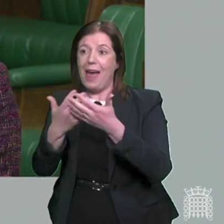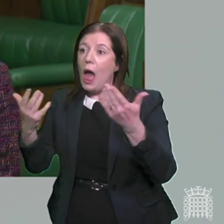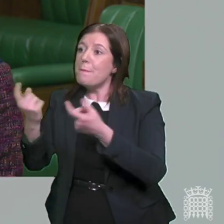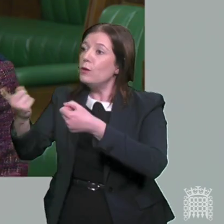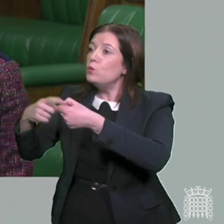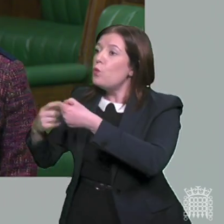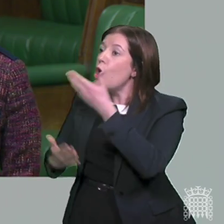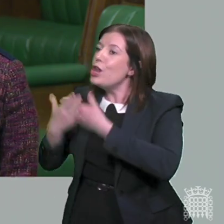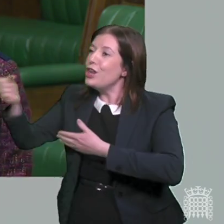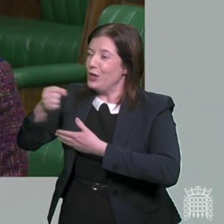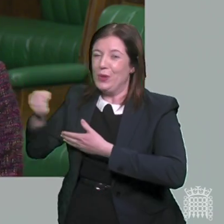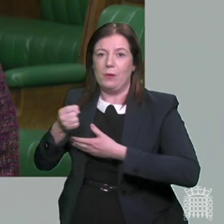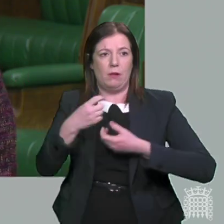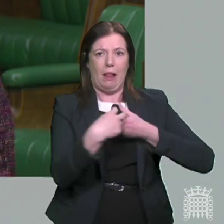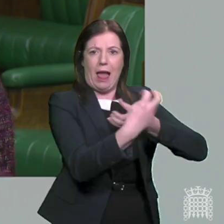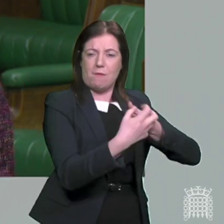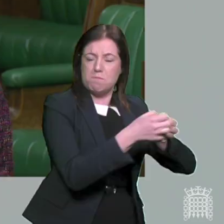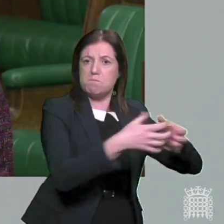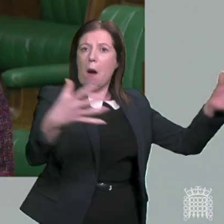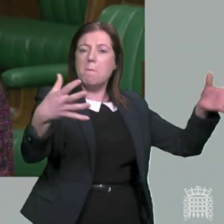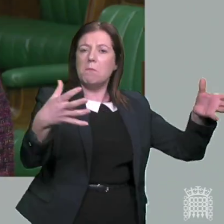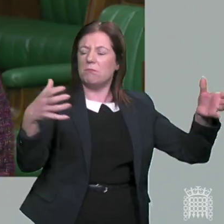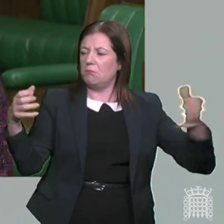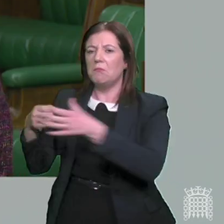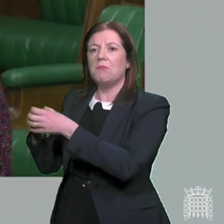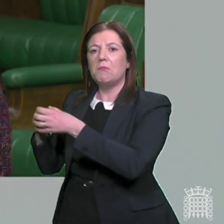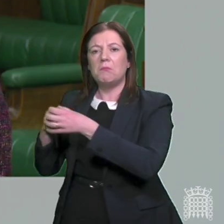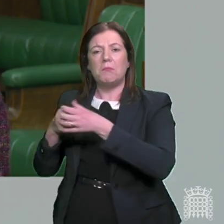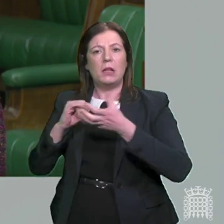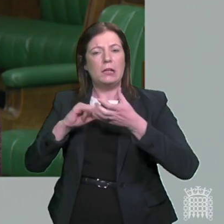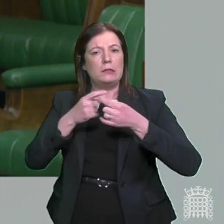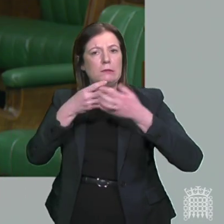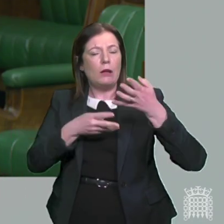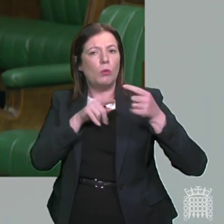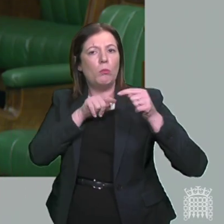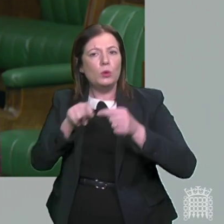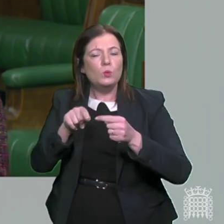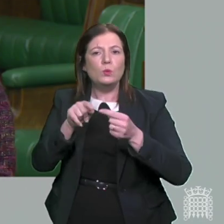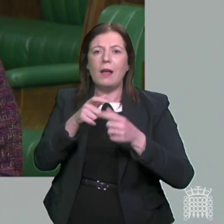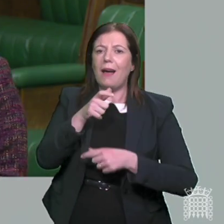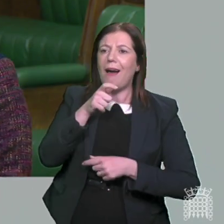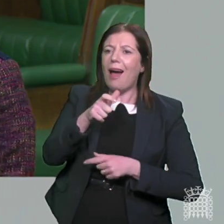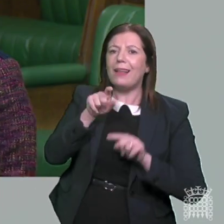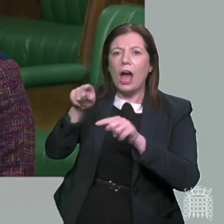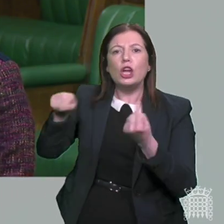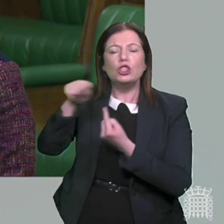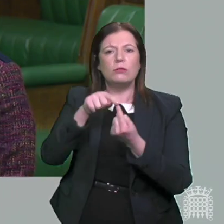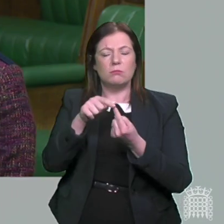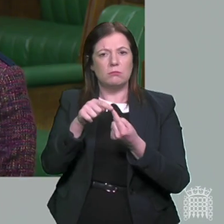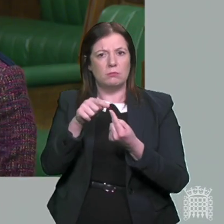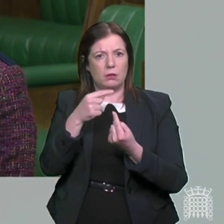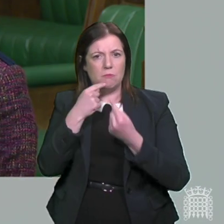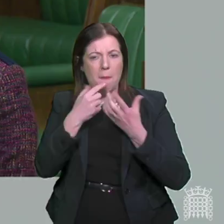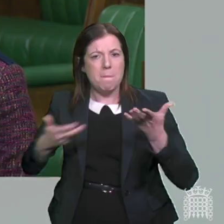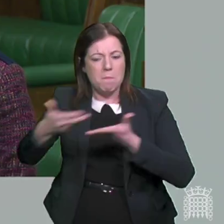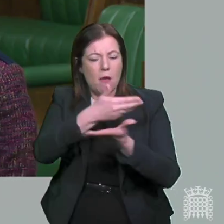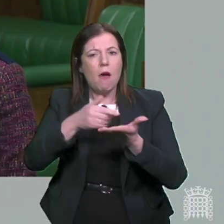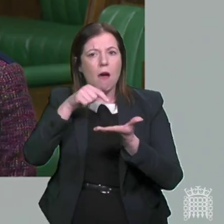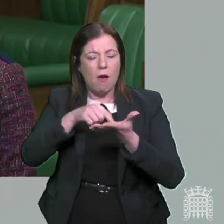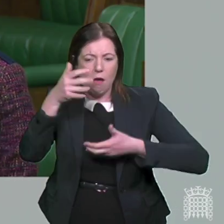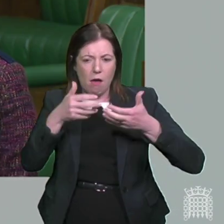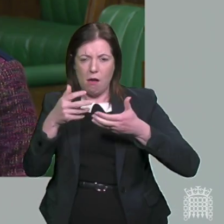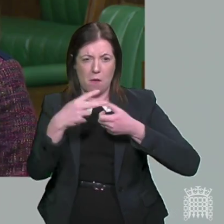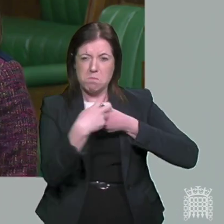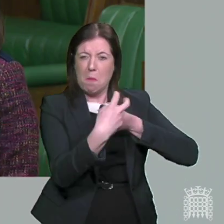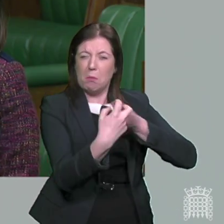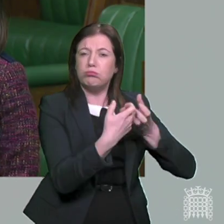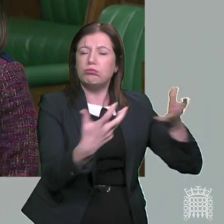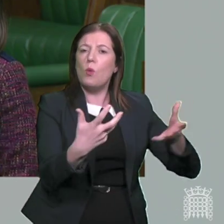Given the string of sexual abuse and harassment allegations that we have heard, that data is concerning but hardly surprising.